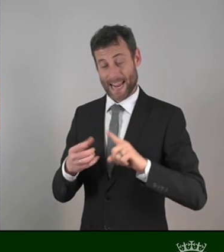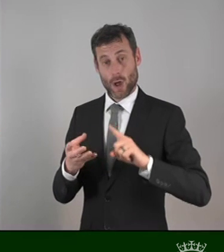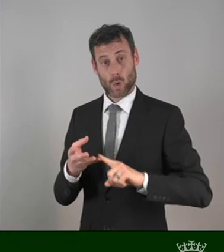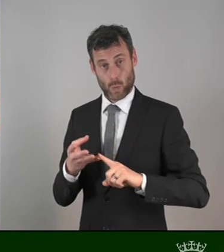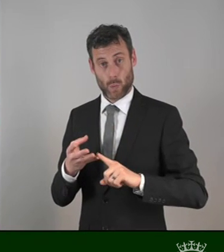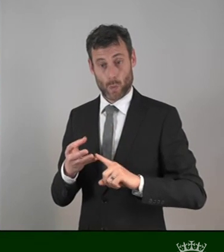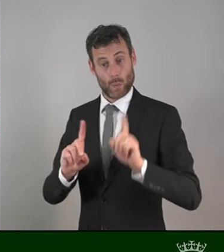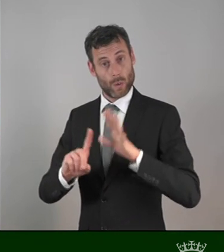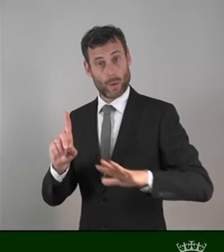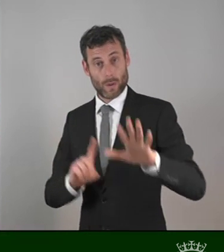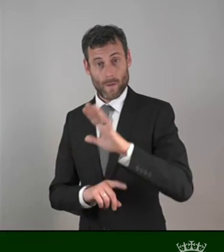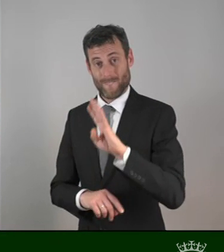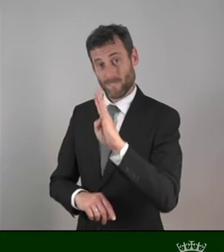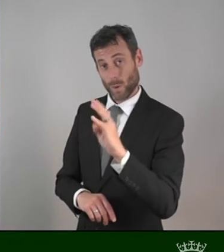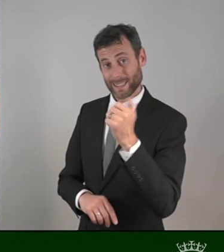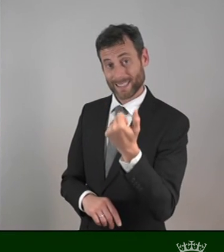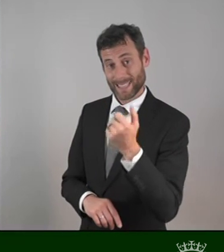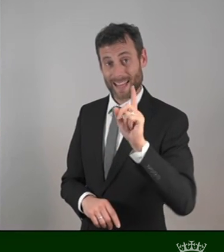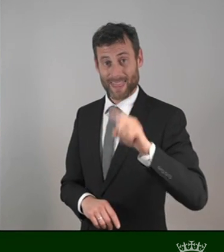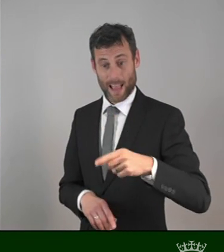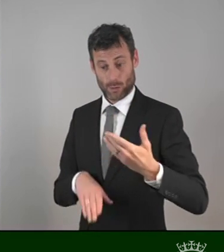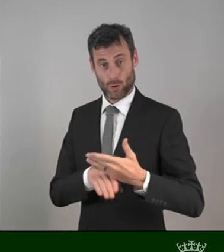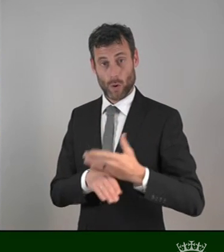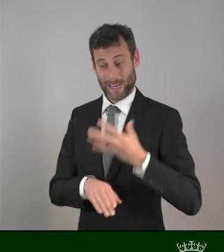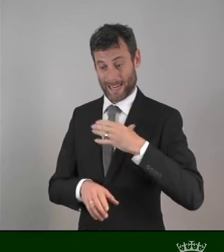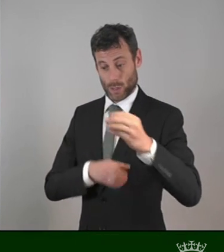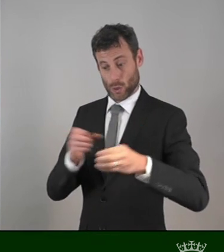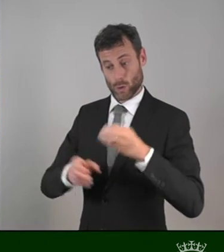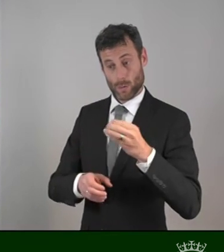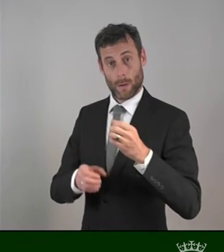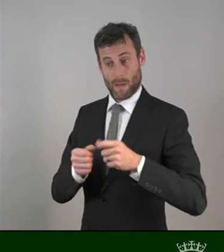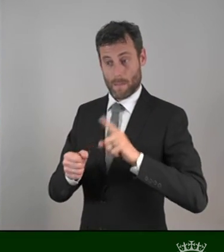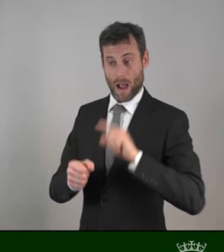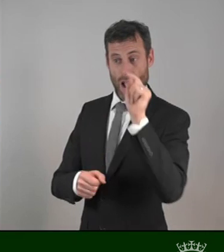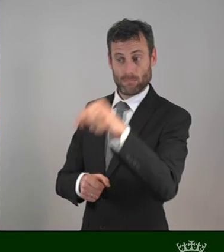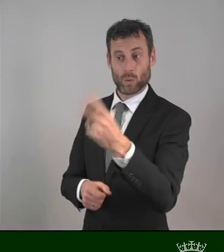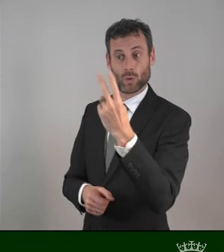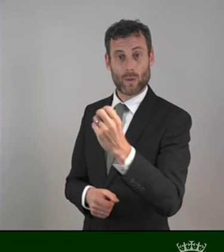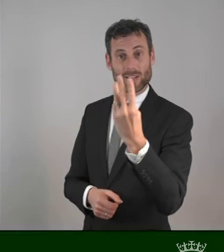We have 46,000 roles needing to be filled by 2030.